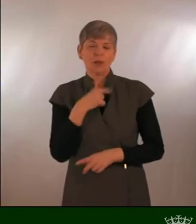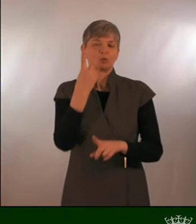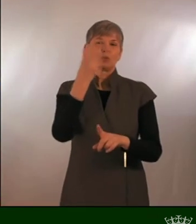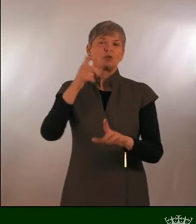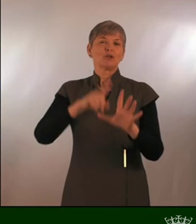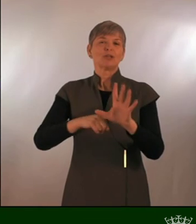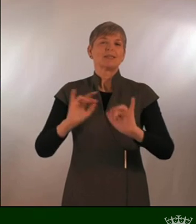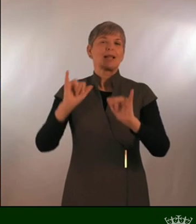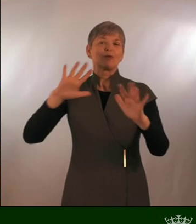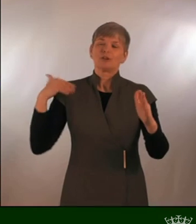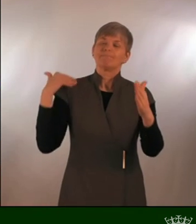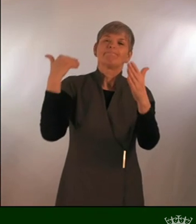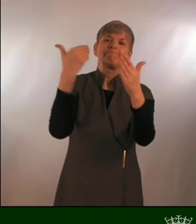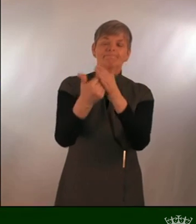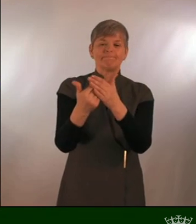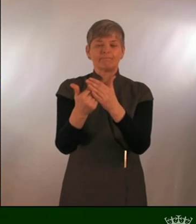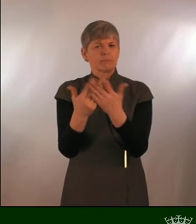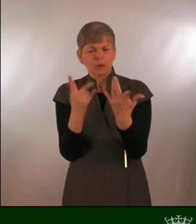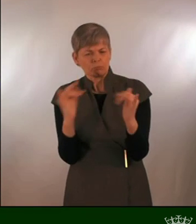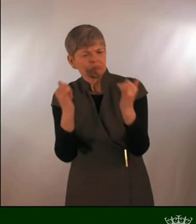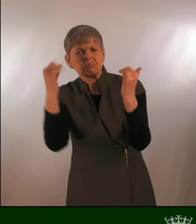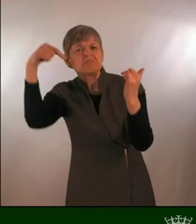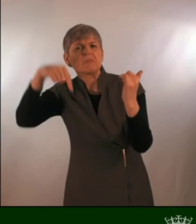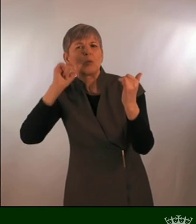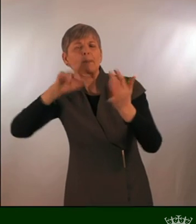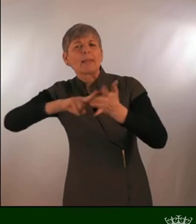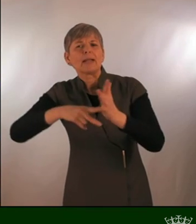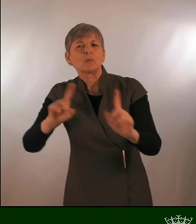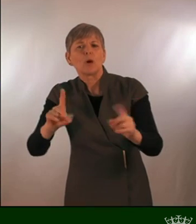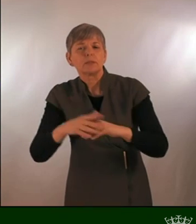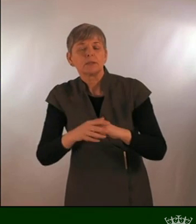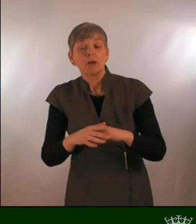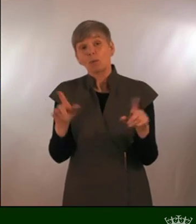Does he stand with the people of Darlington to prevent the removal of Locomotion No.